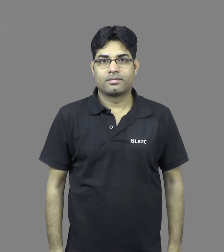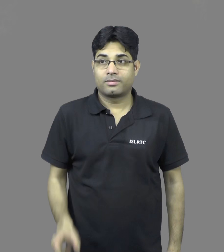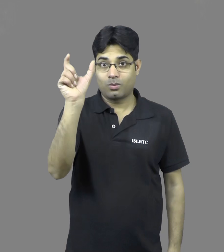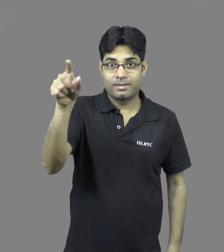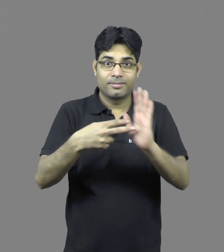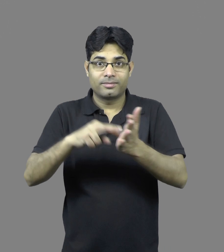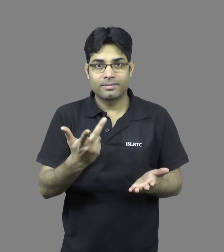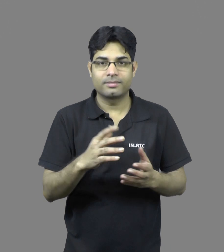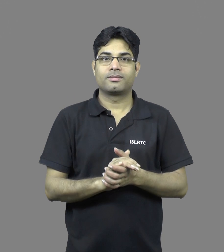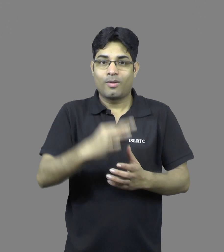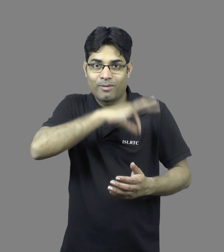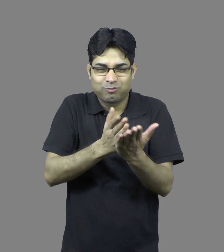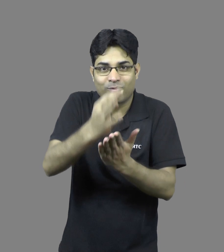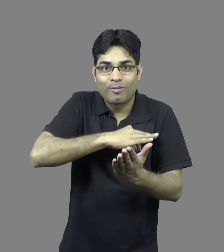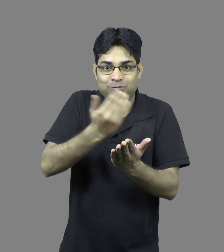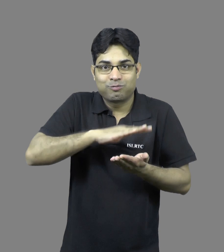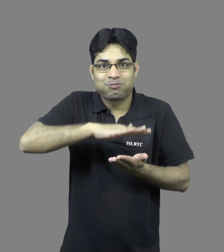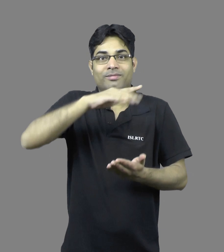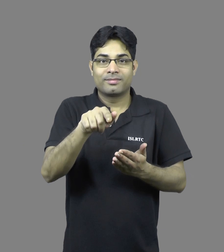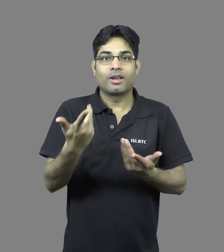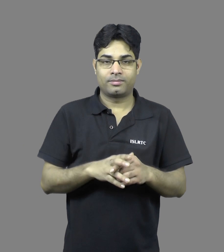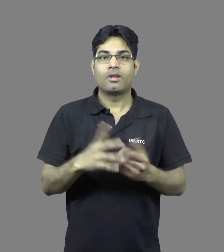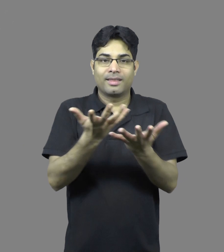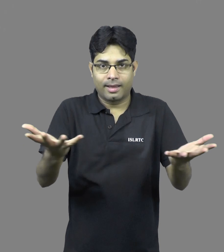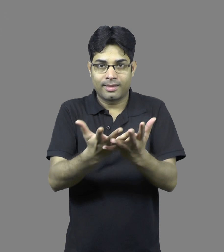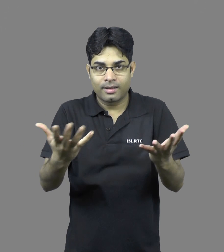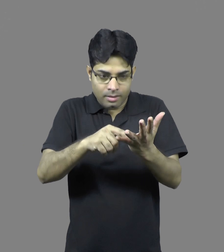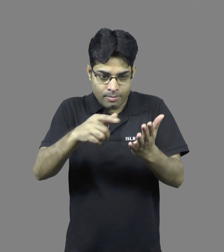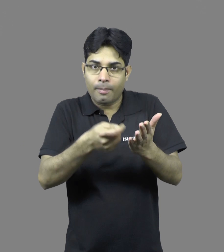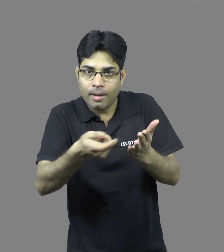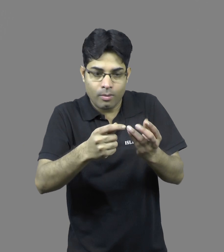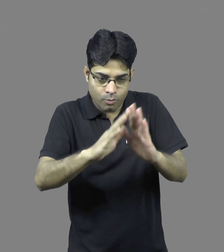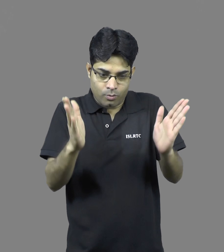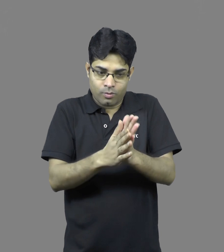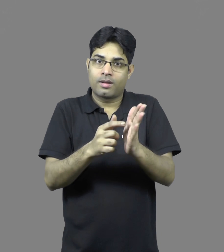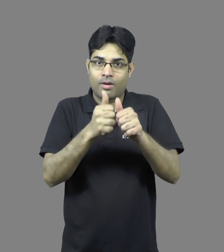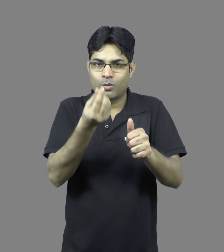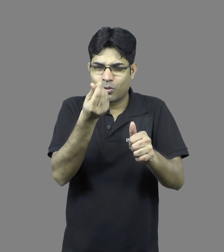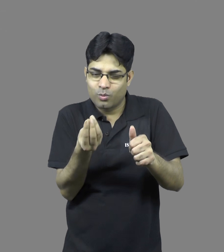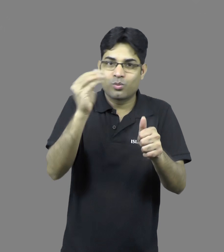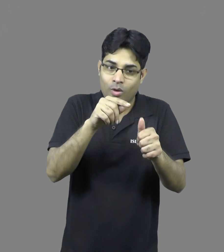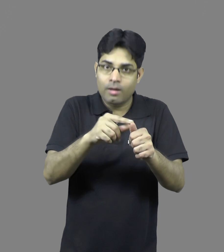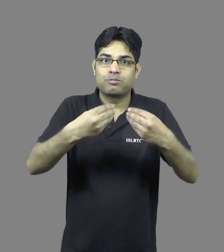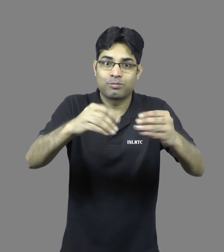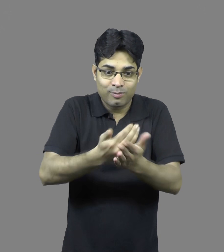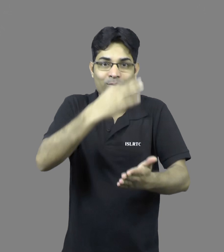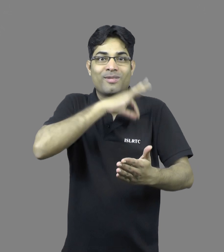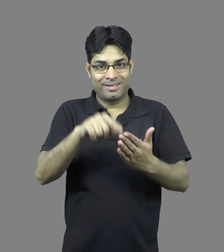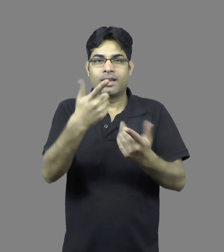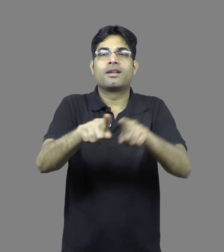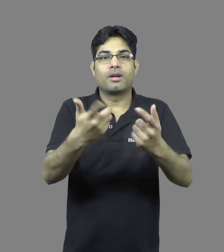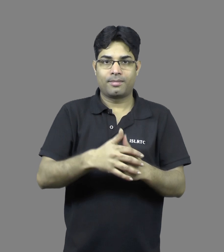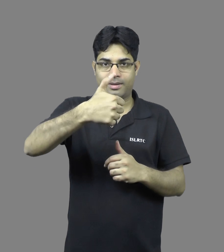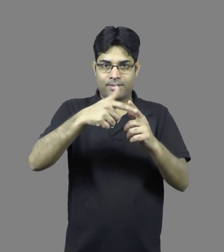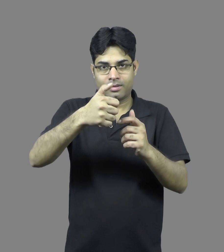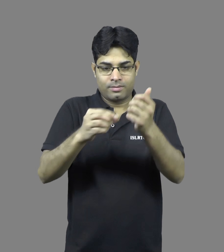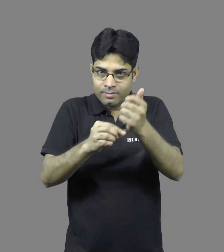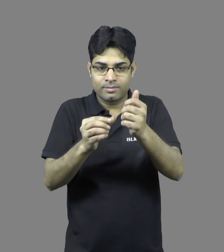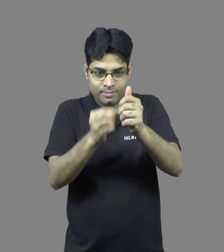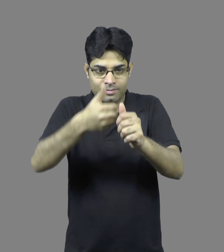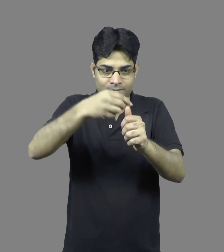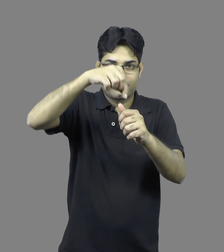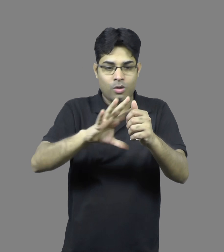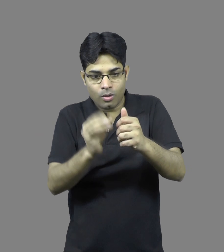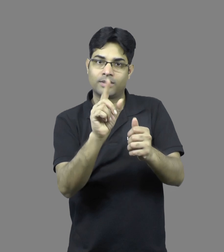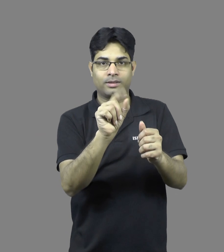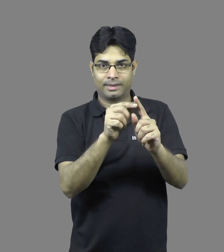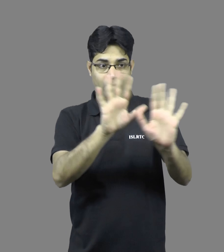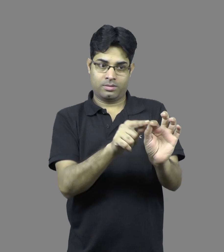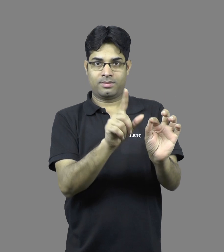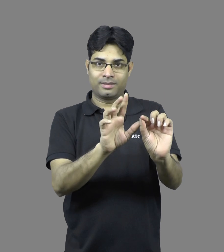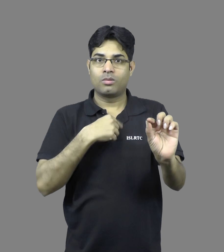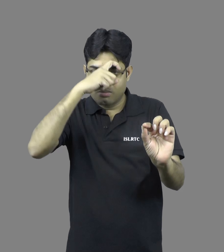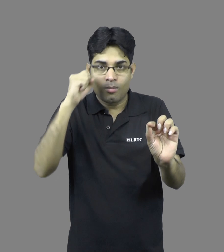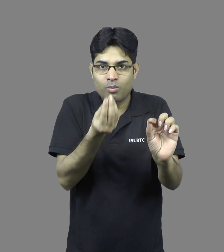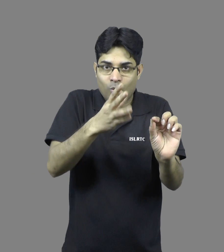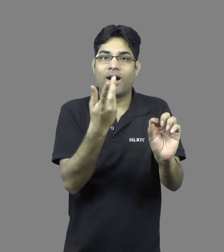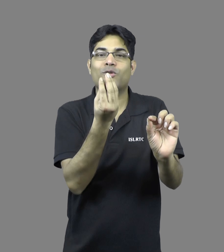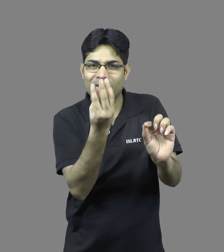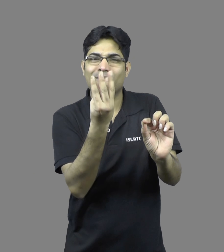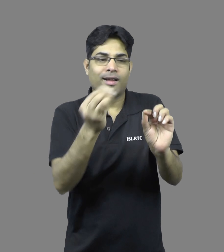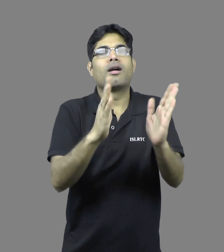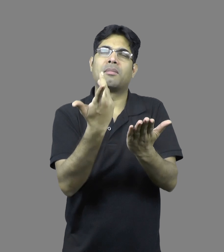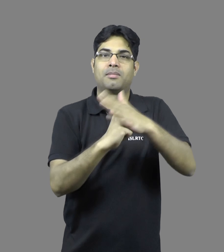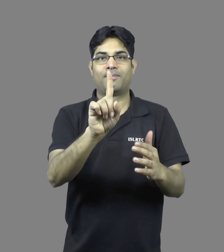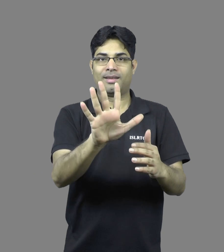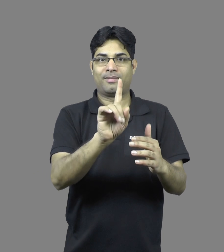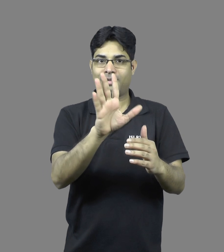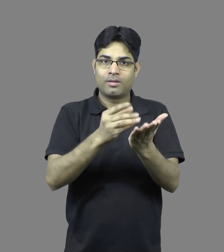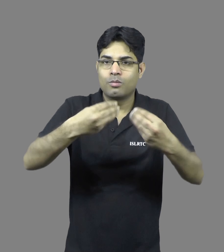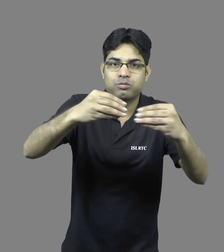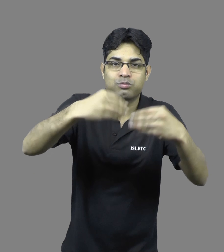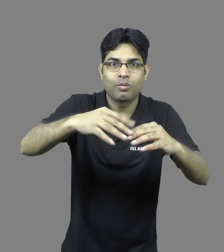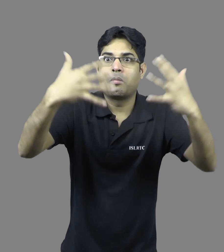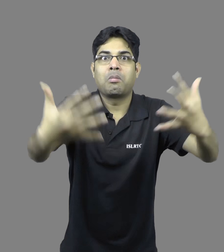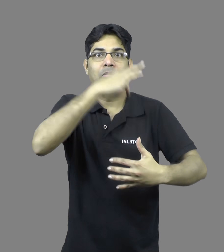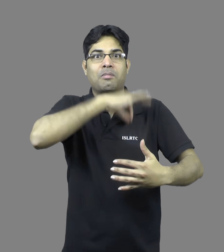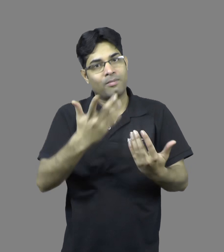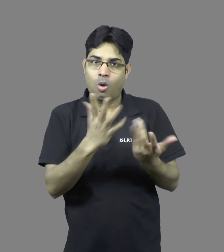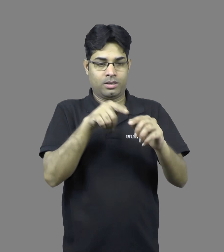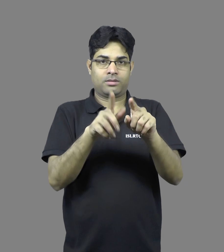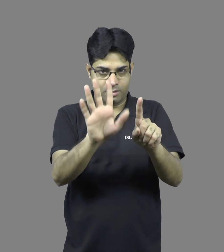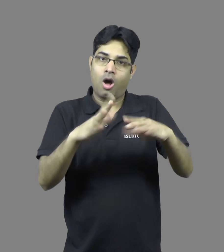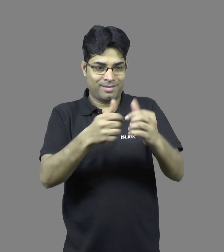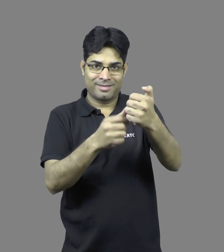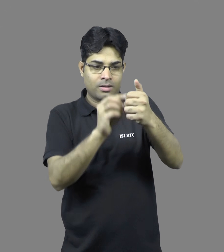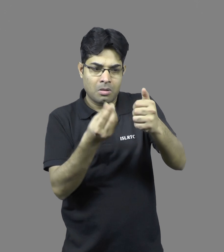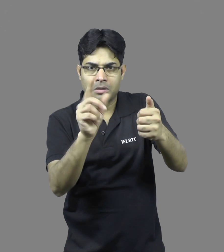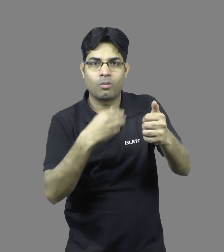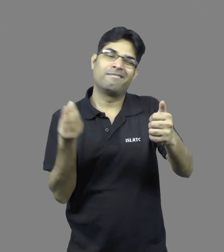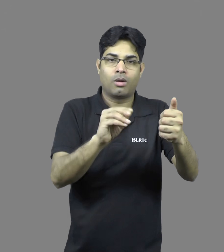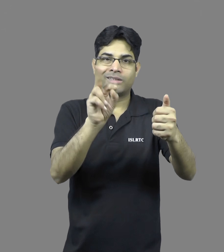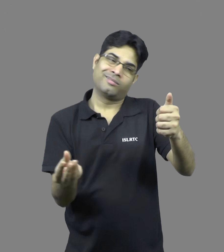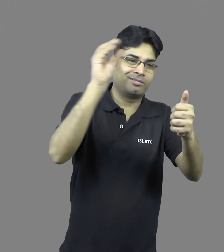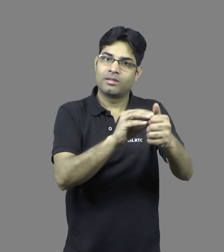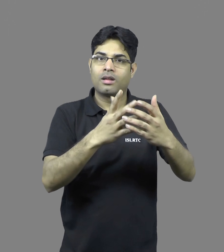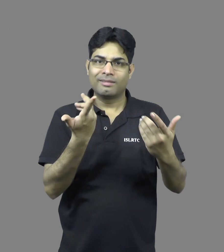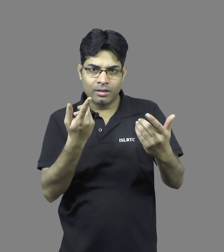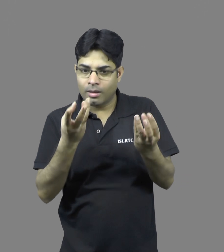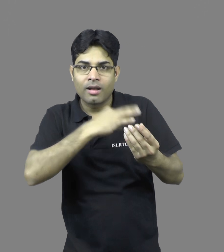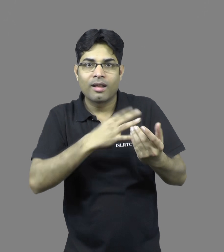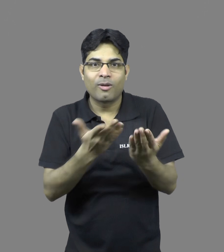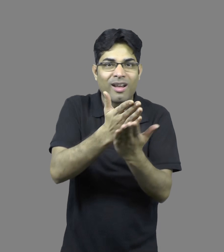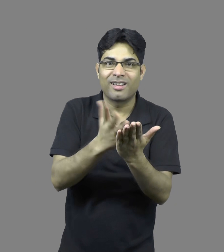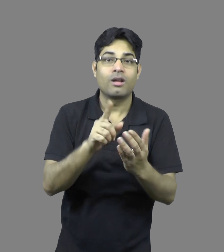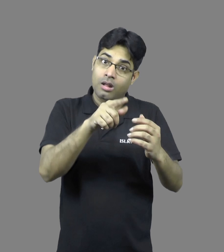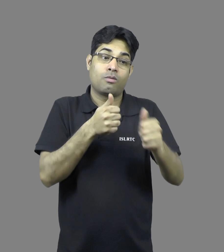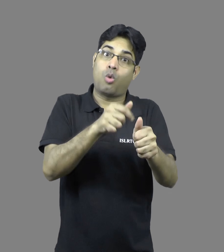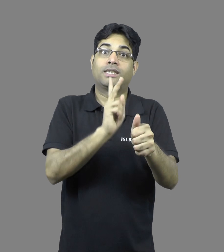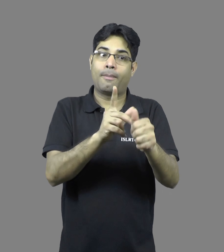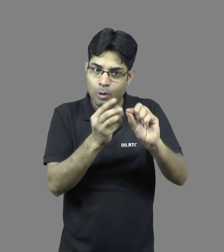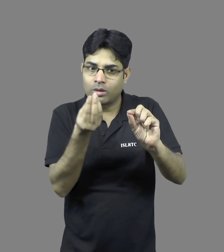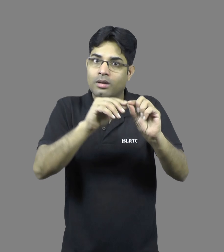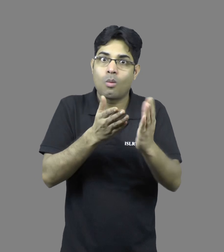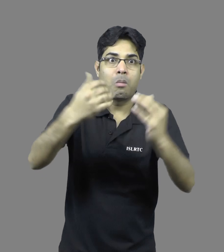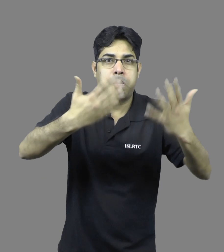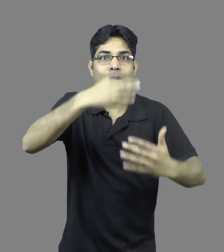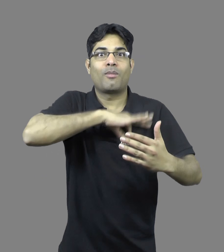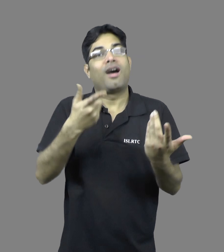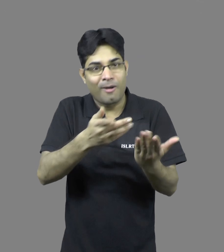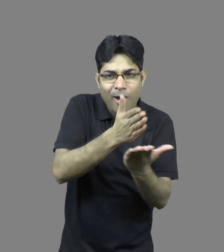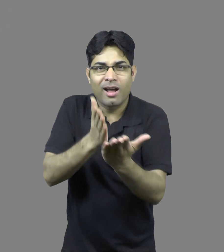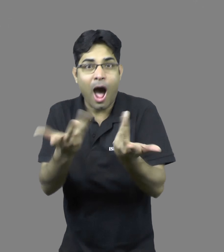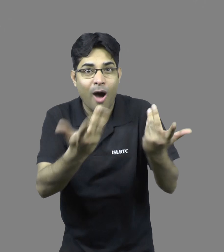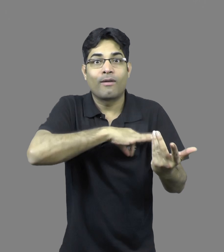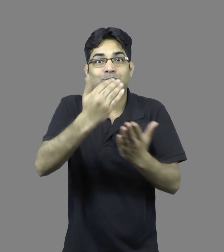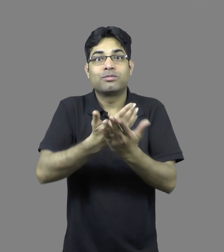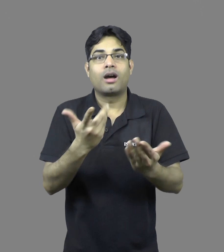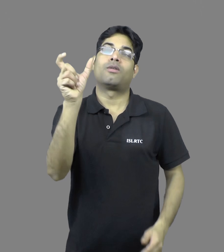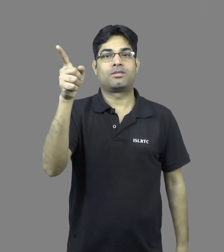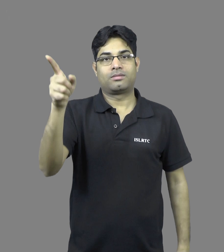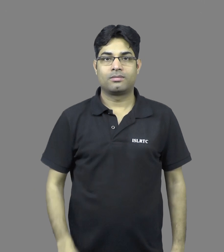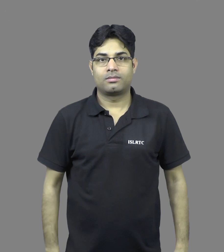Cash Generation